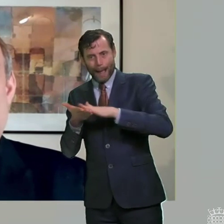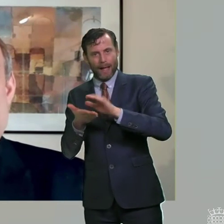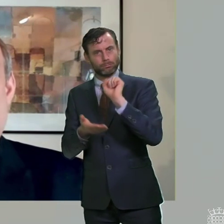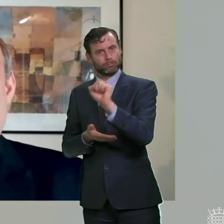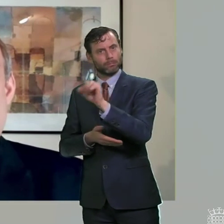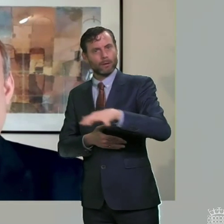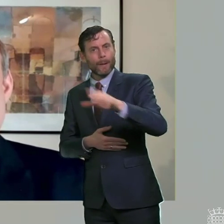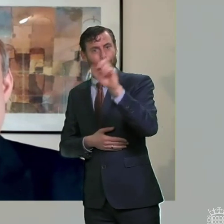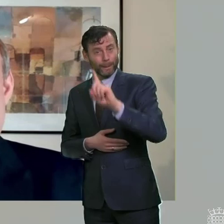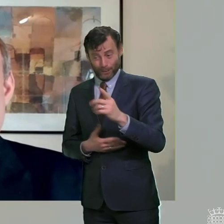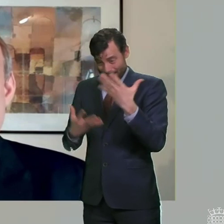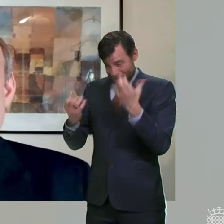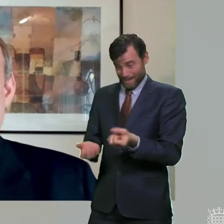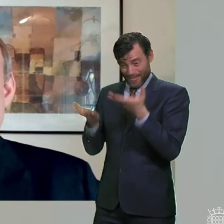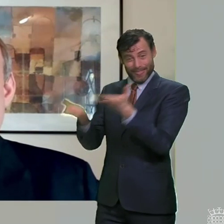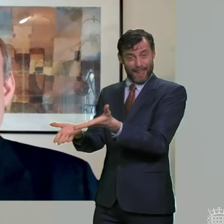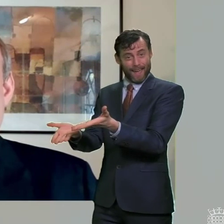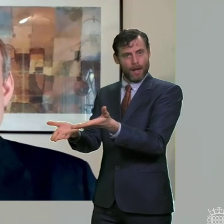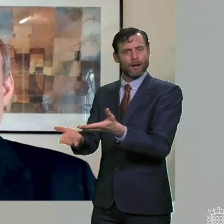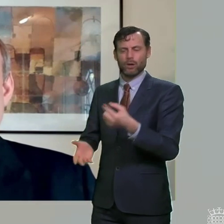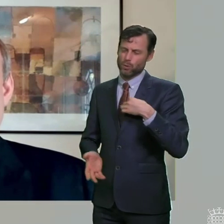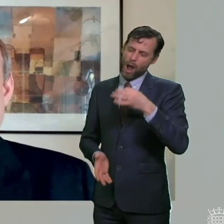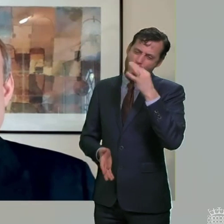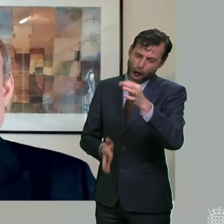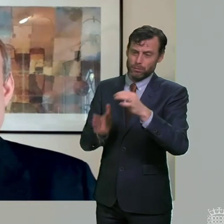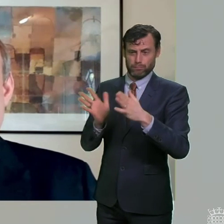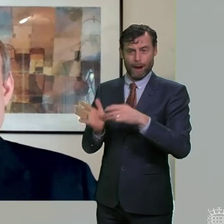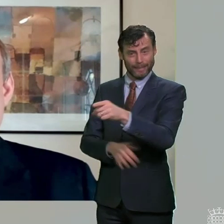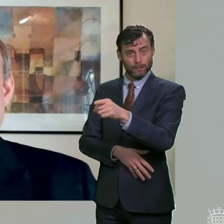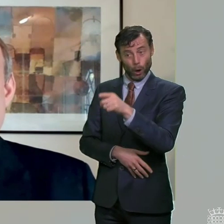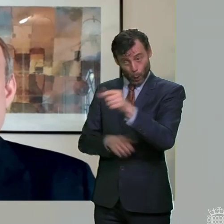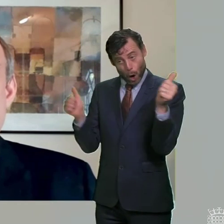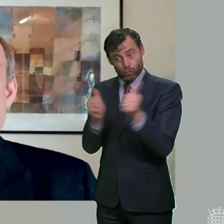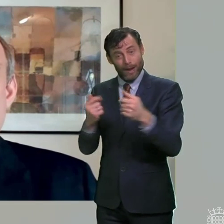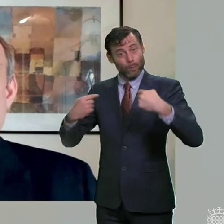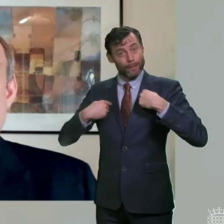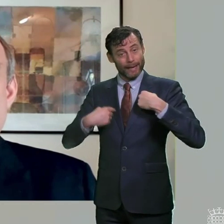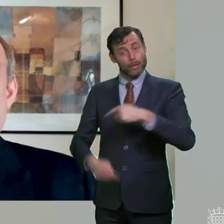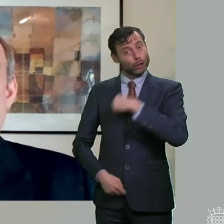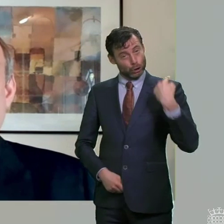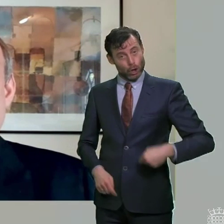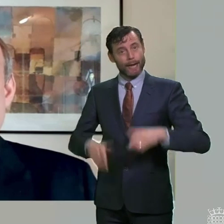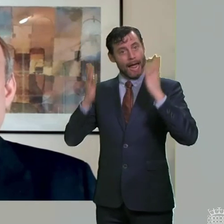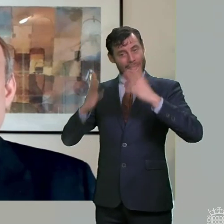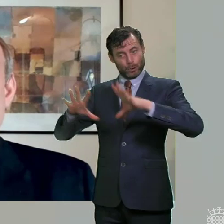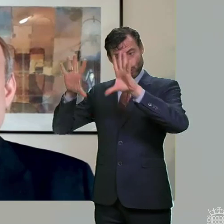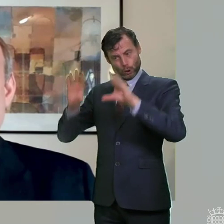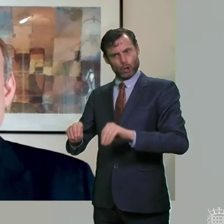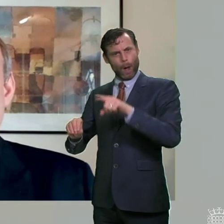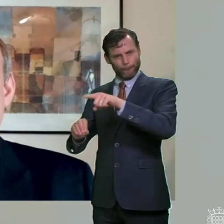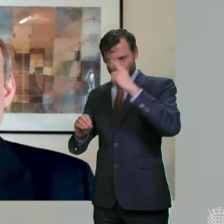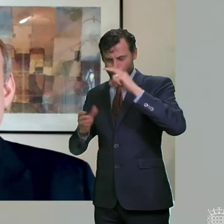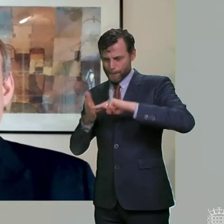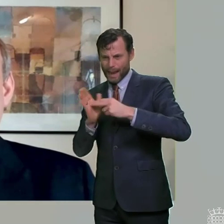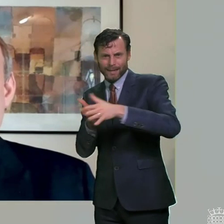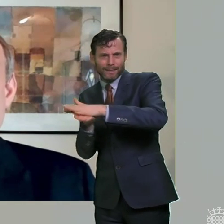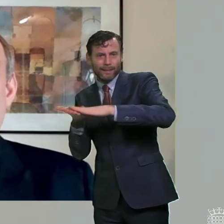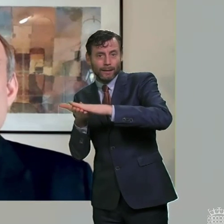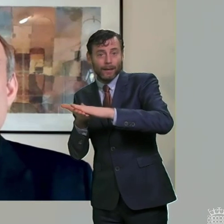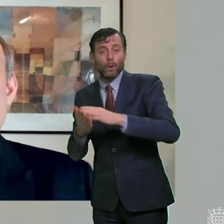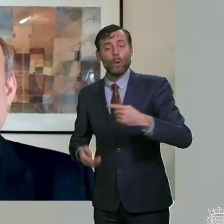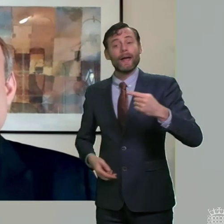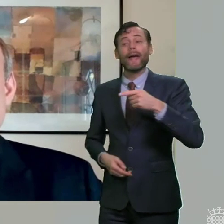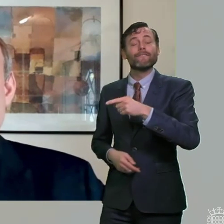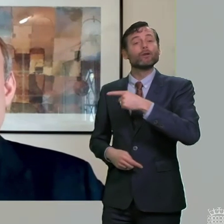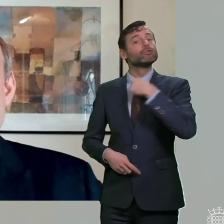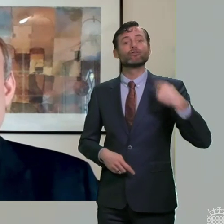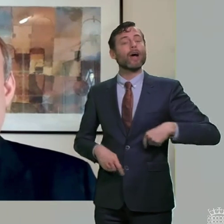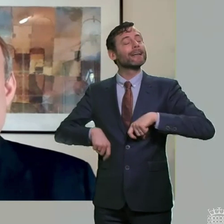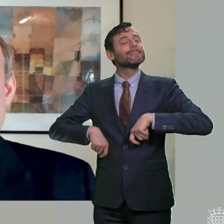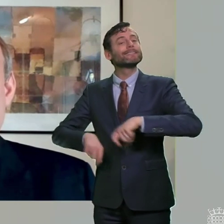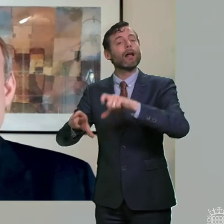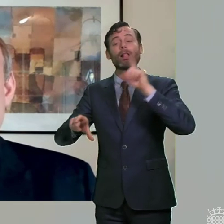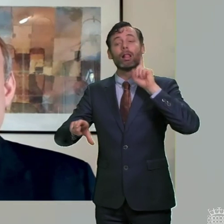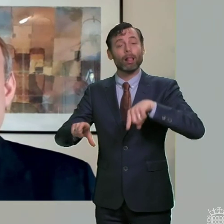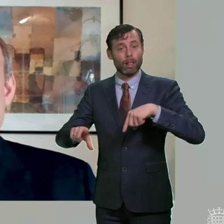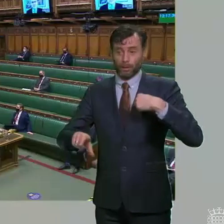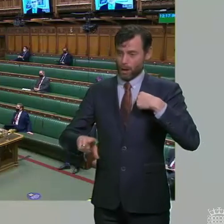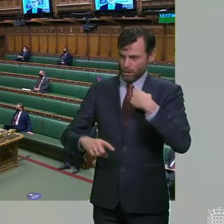So does the Prime Minister agree with me that, unless China ends this genocide, Britain and Team GB should boycott the winter Olympics in Beijing next year?